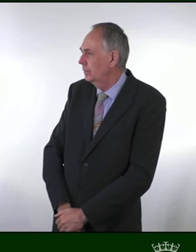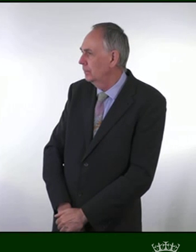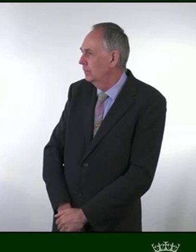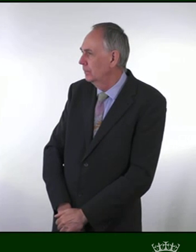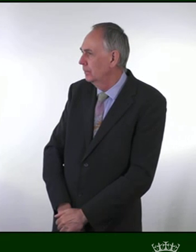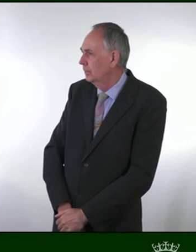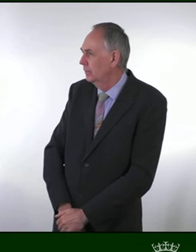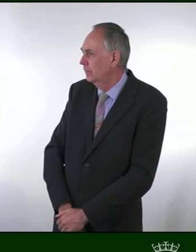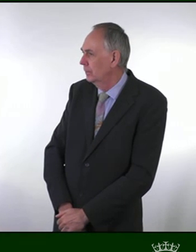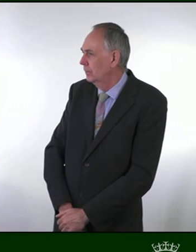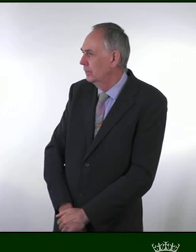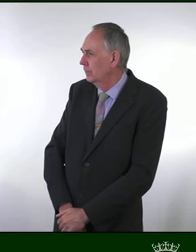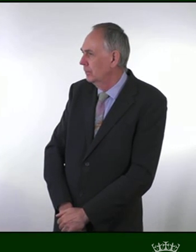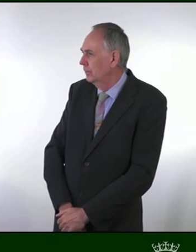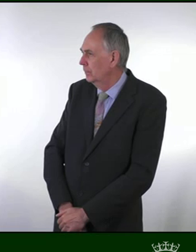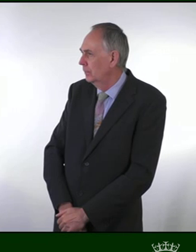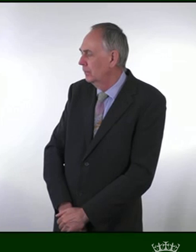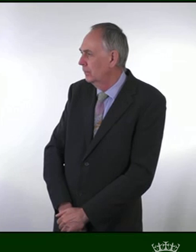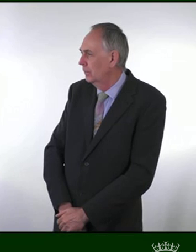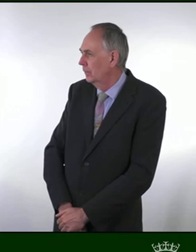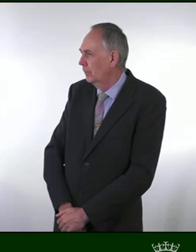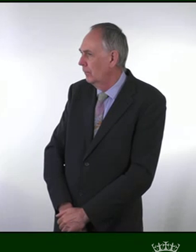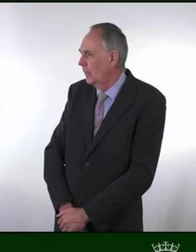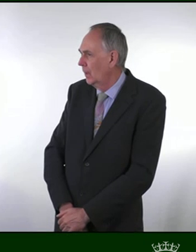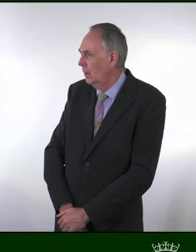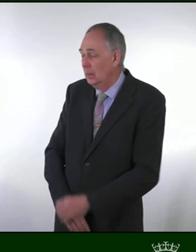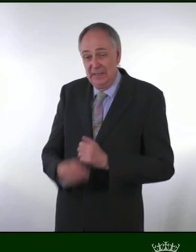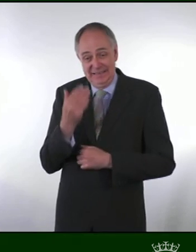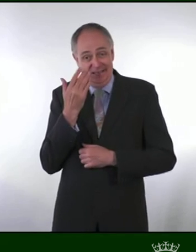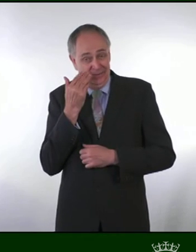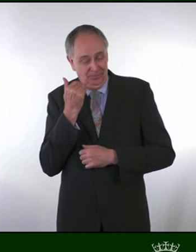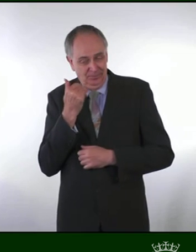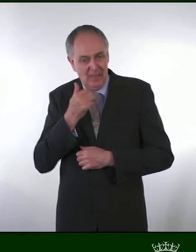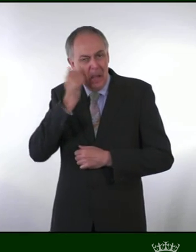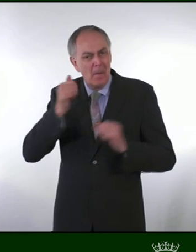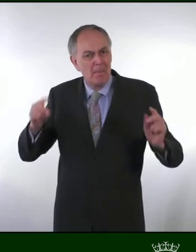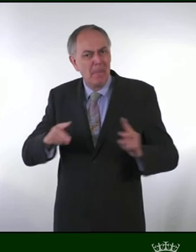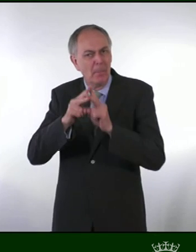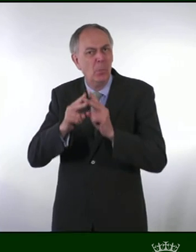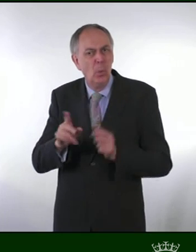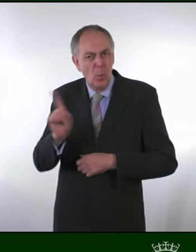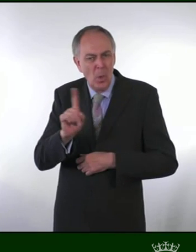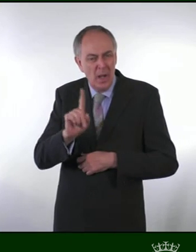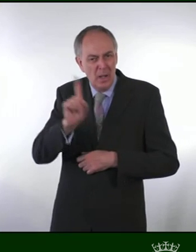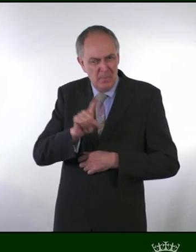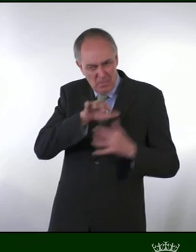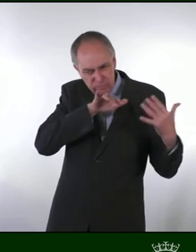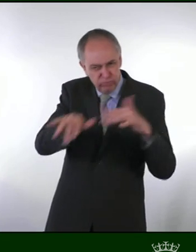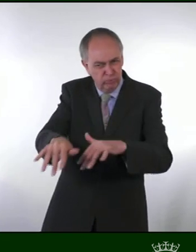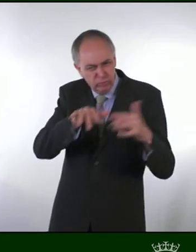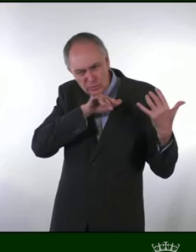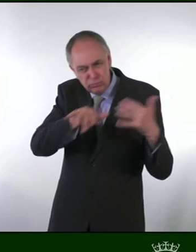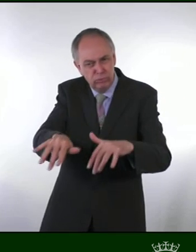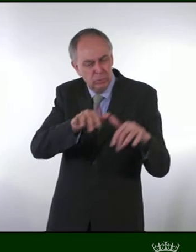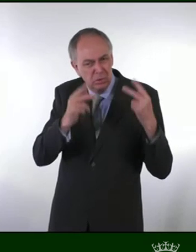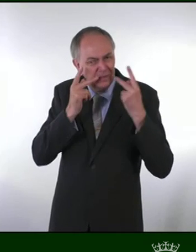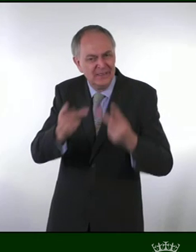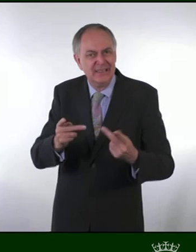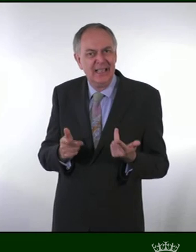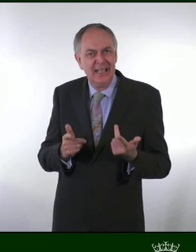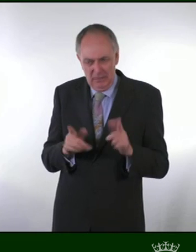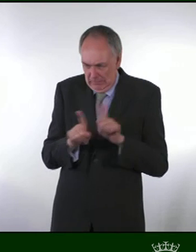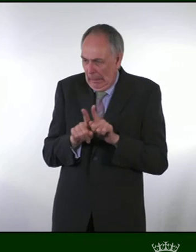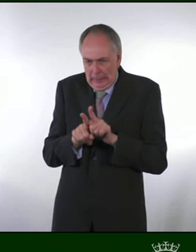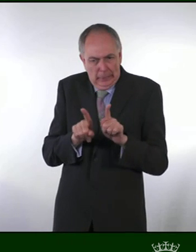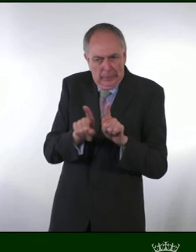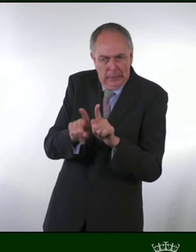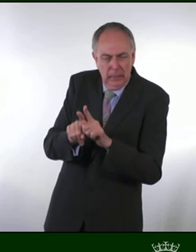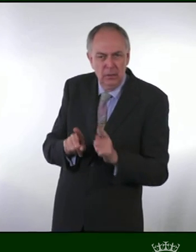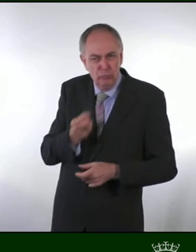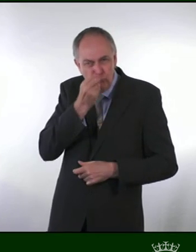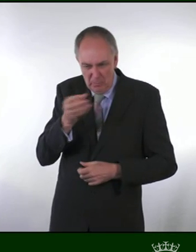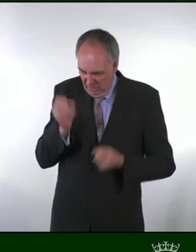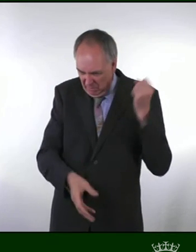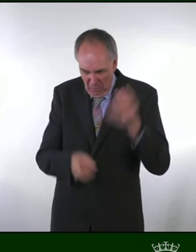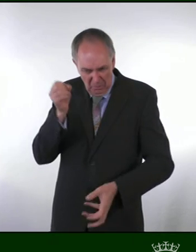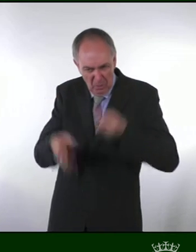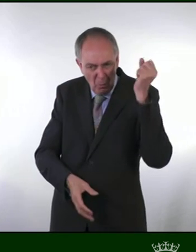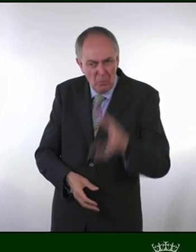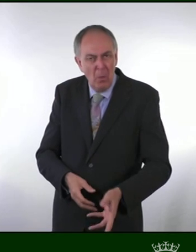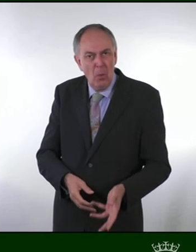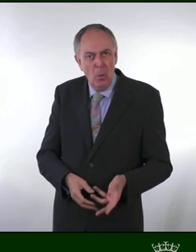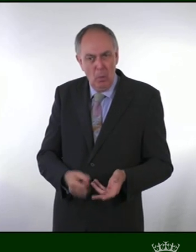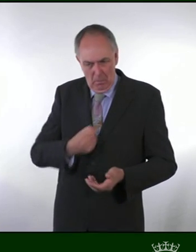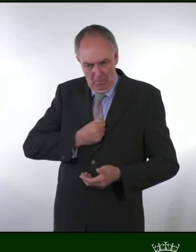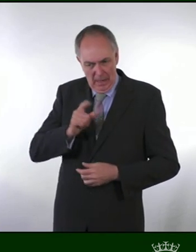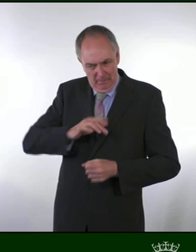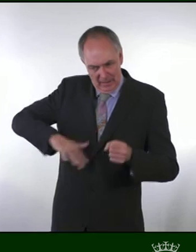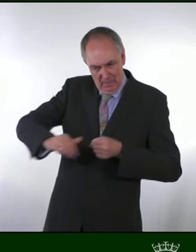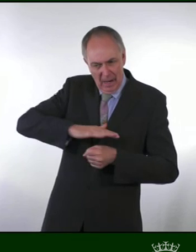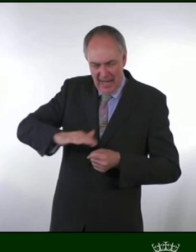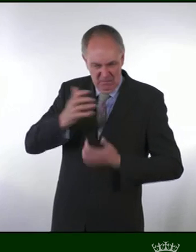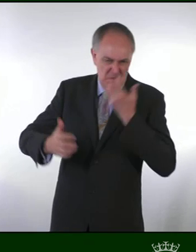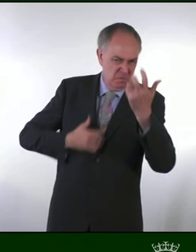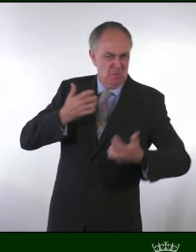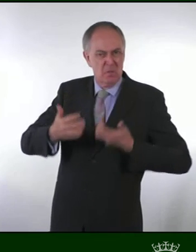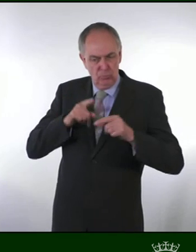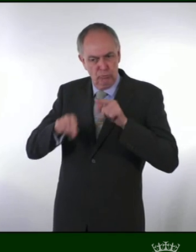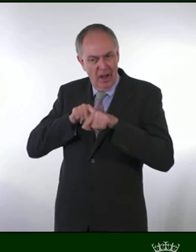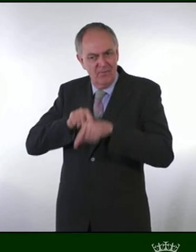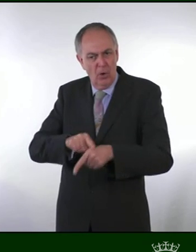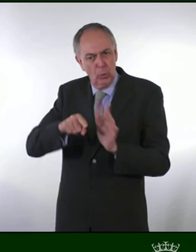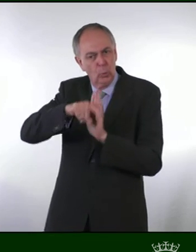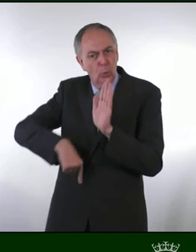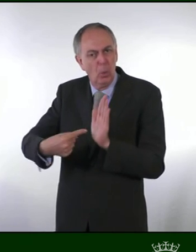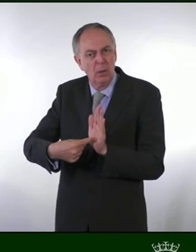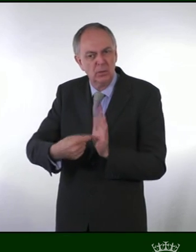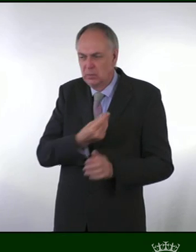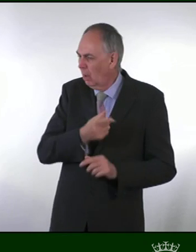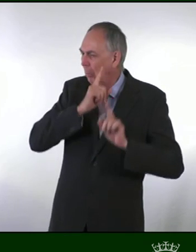In the past few weeks, Blackpool has been inundated with visitors, and the images of people not social distancing and leaving our beach strewn with litter have angered my constituents, at a time when they are doing the right thing and following the Government’s advice.